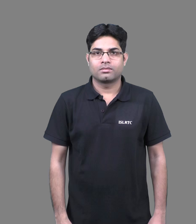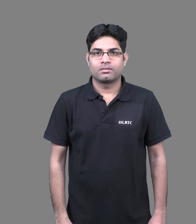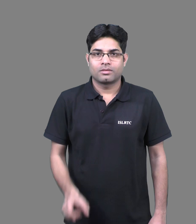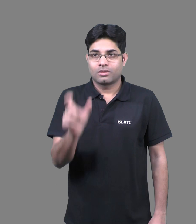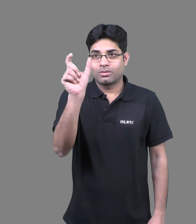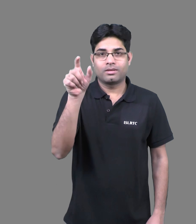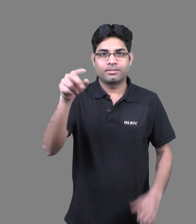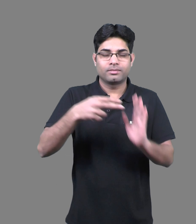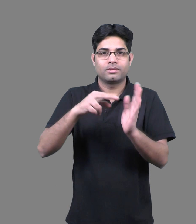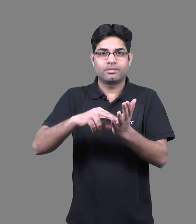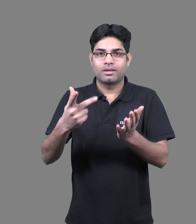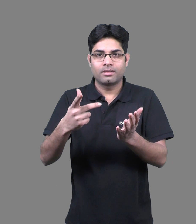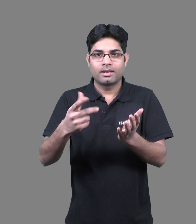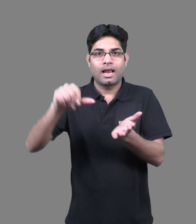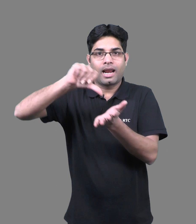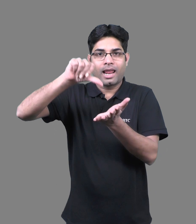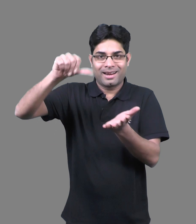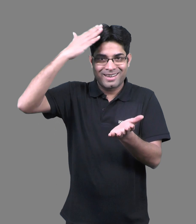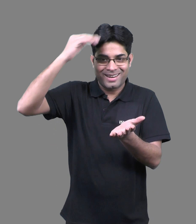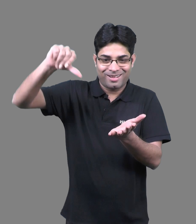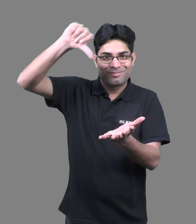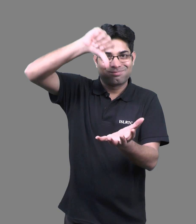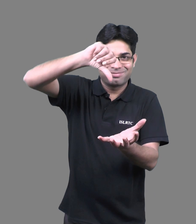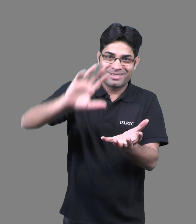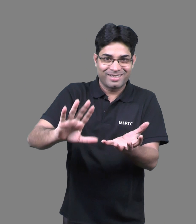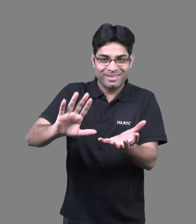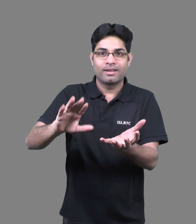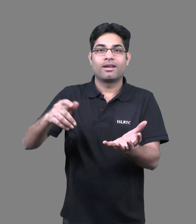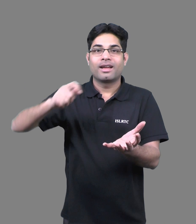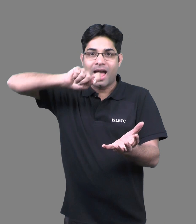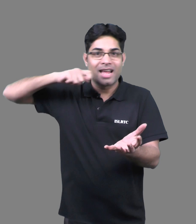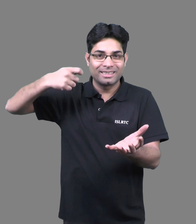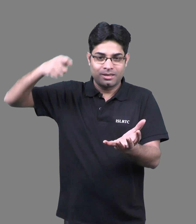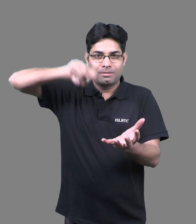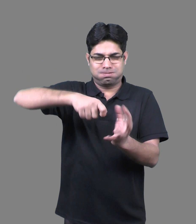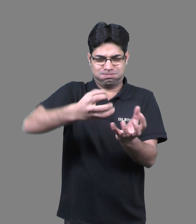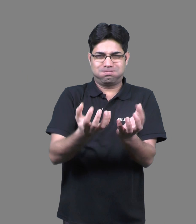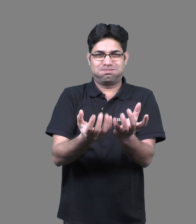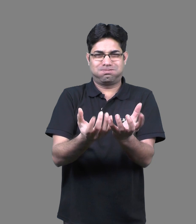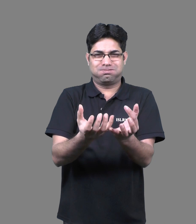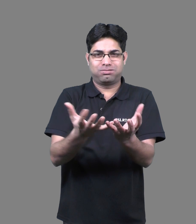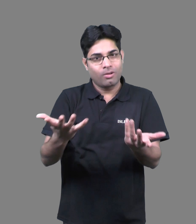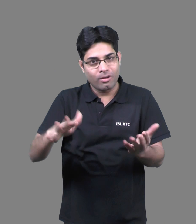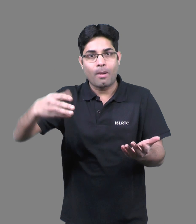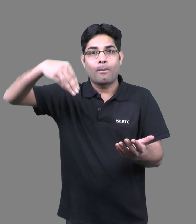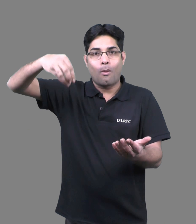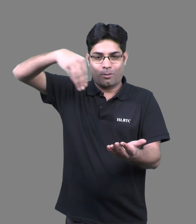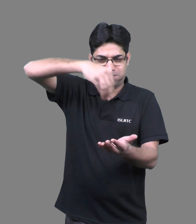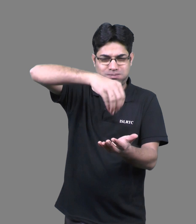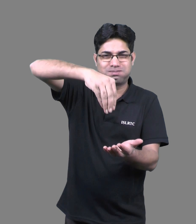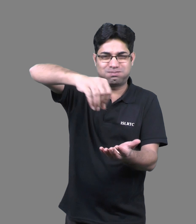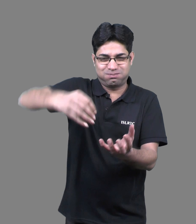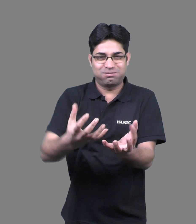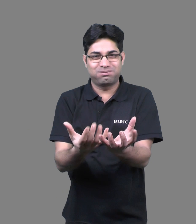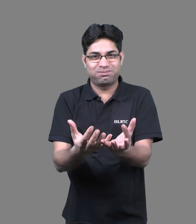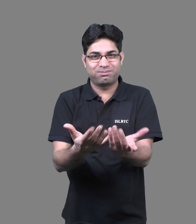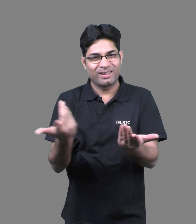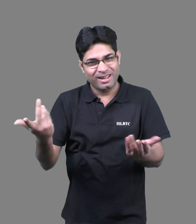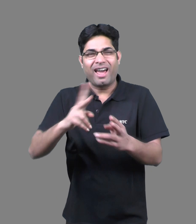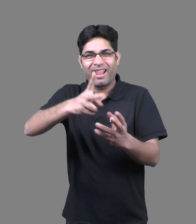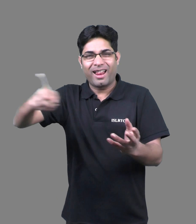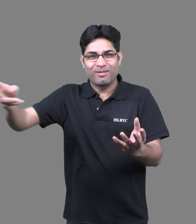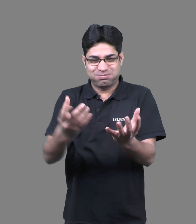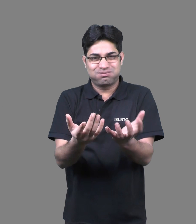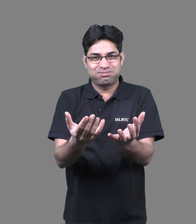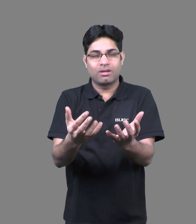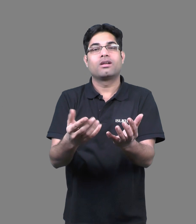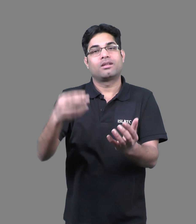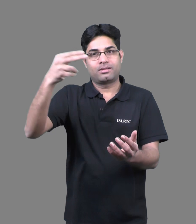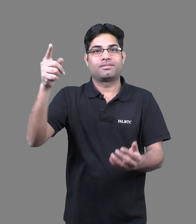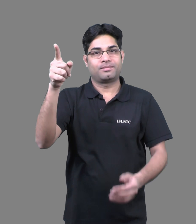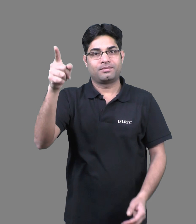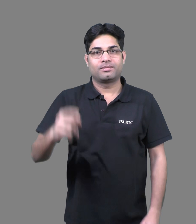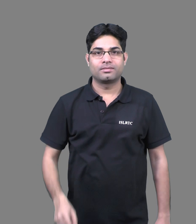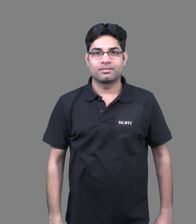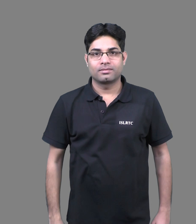Fry Frying